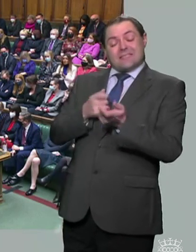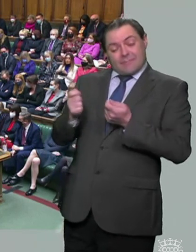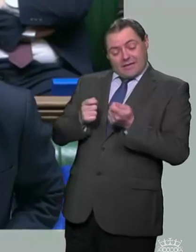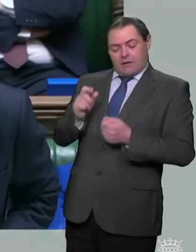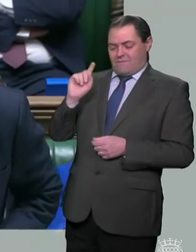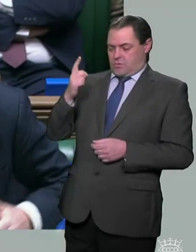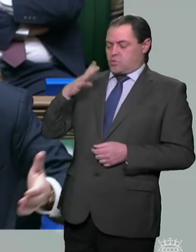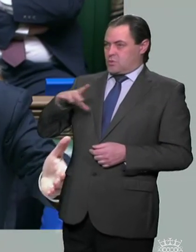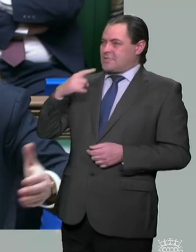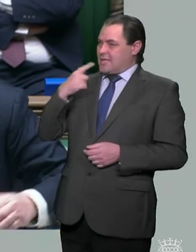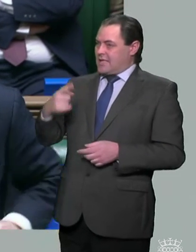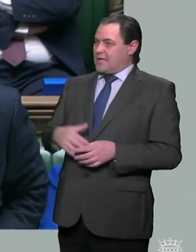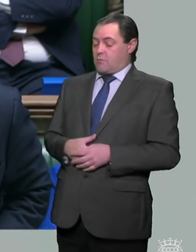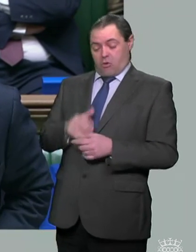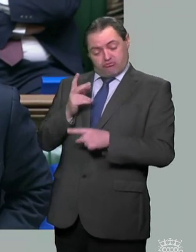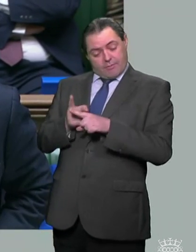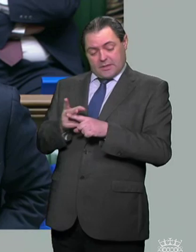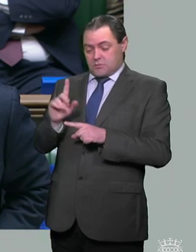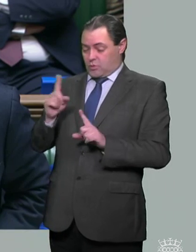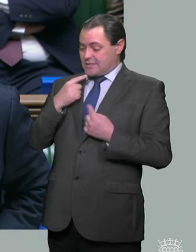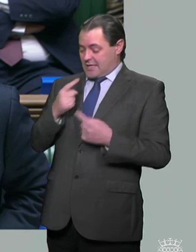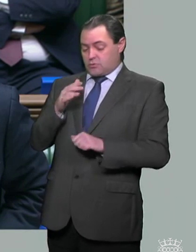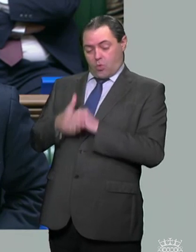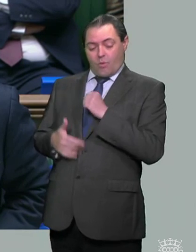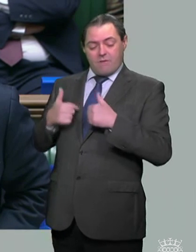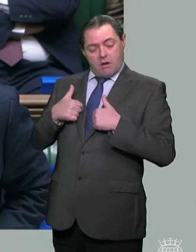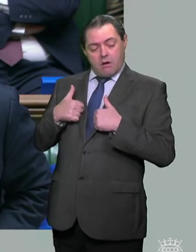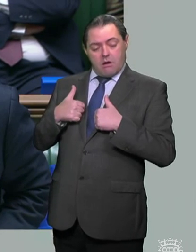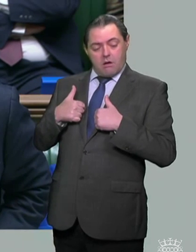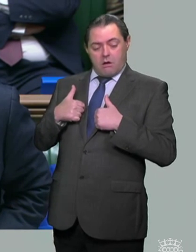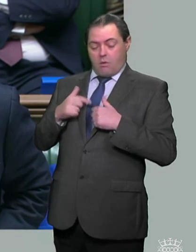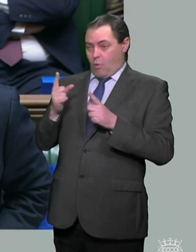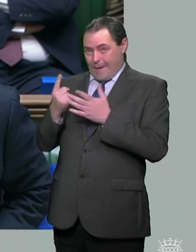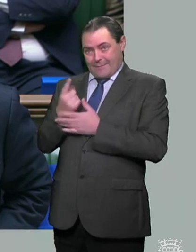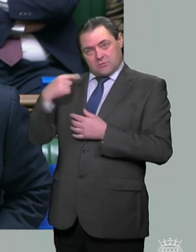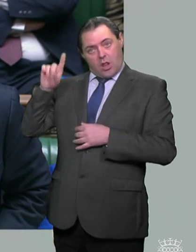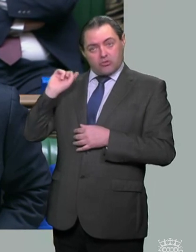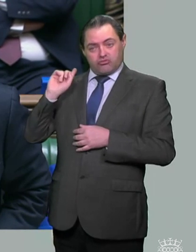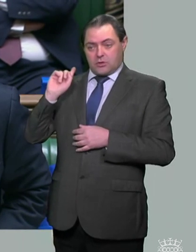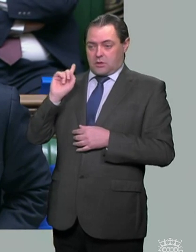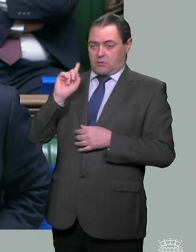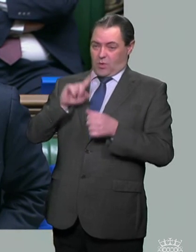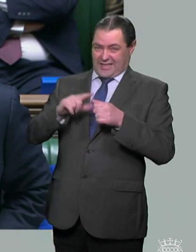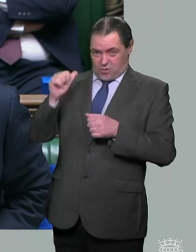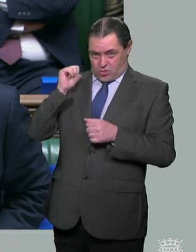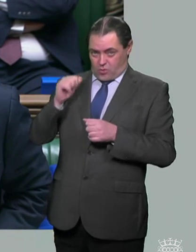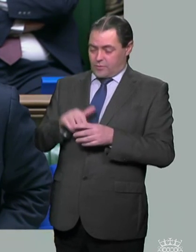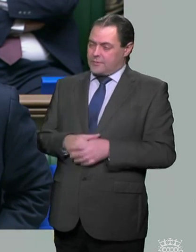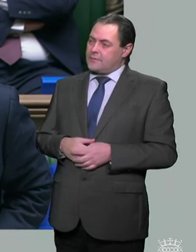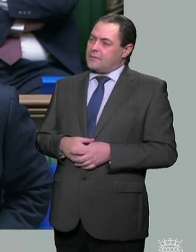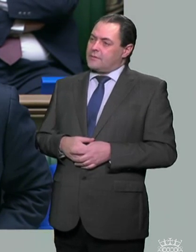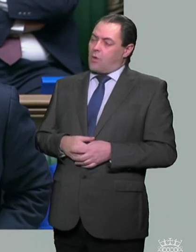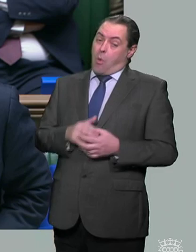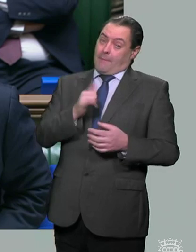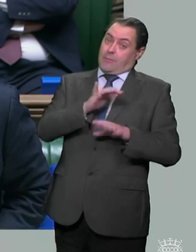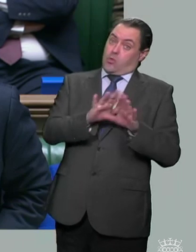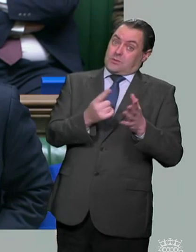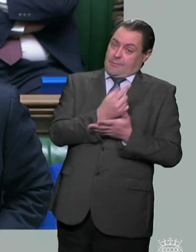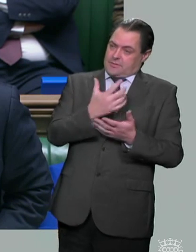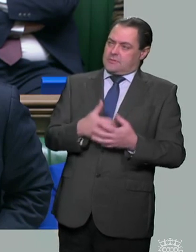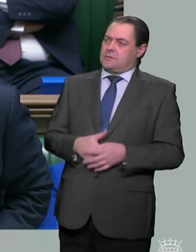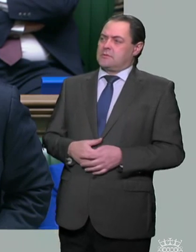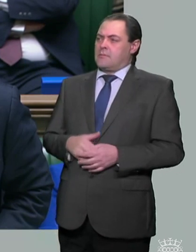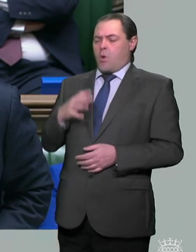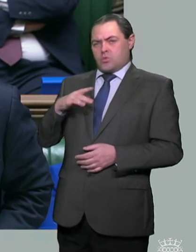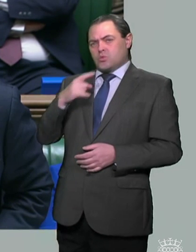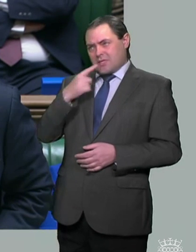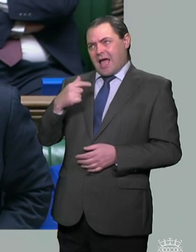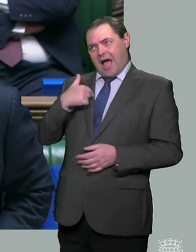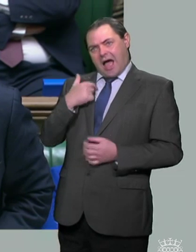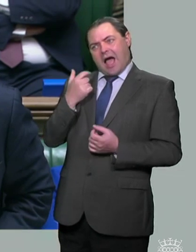I want first of all to repeat what I said earlier on about what happened a year ago, or what may not have happened.